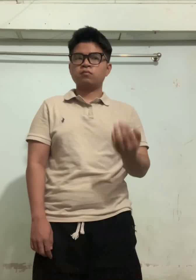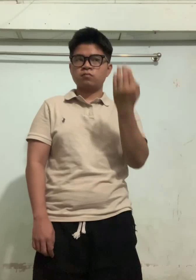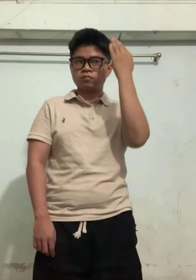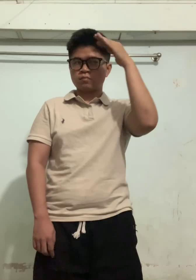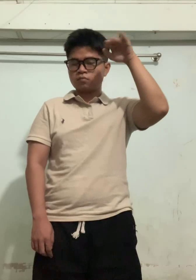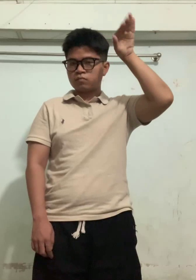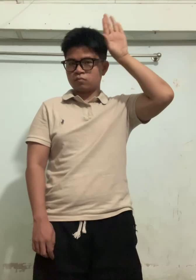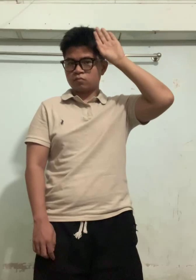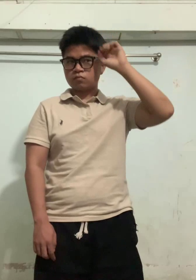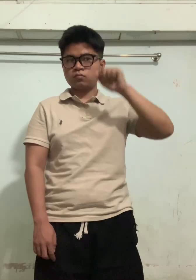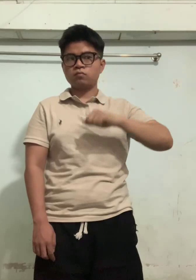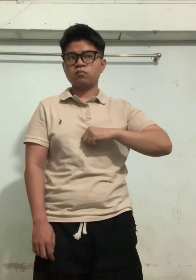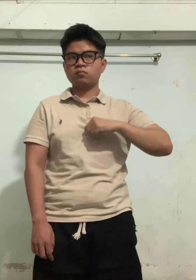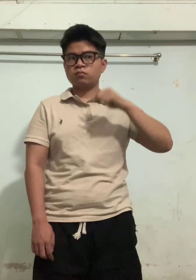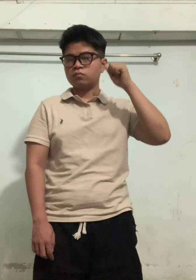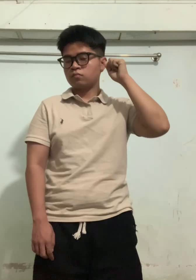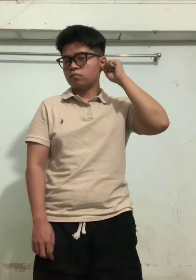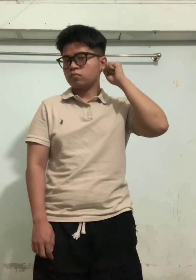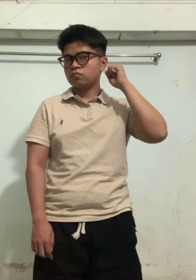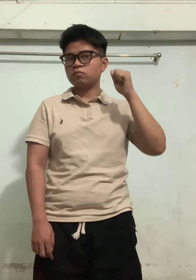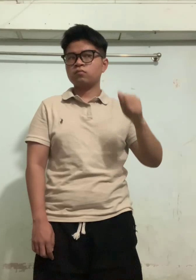thay co